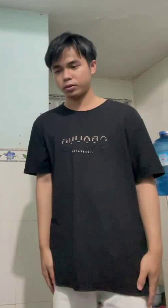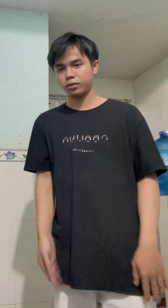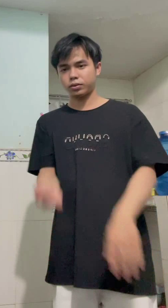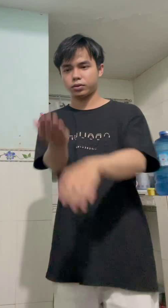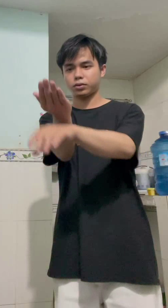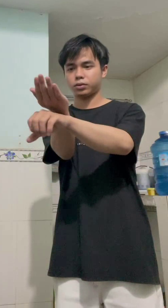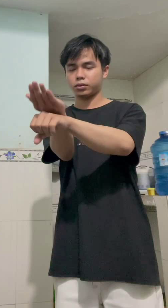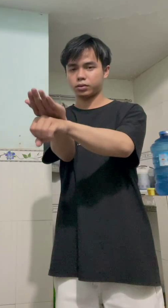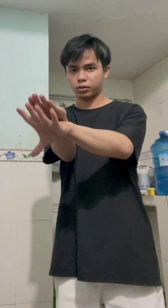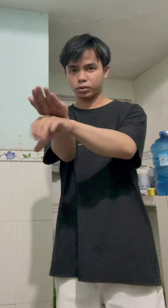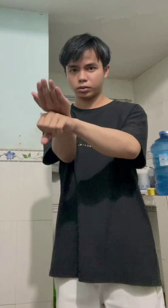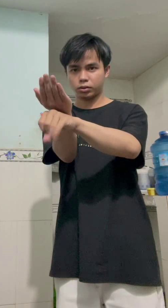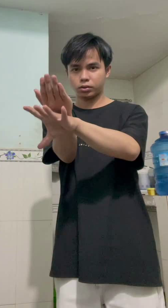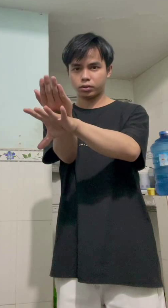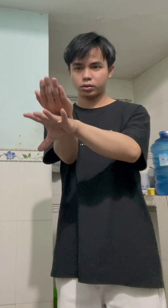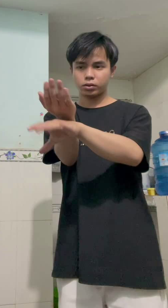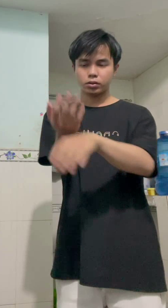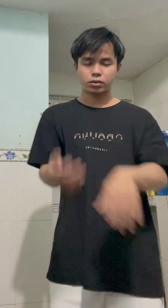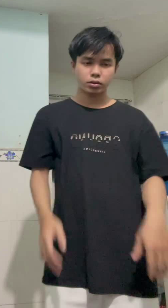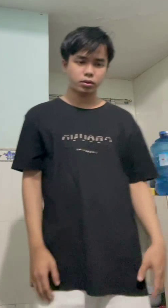ca phe